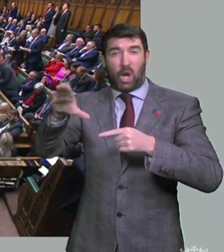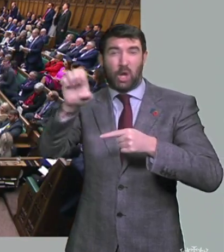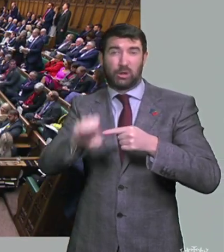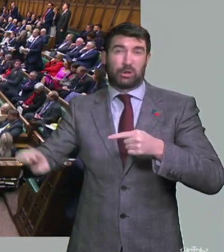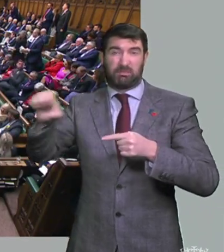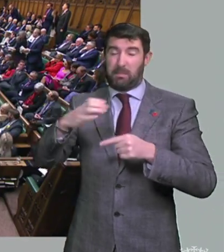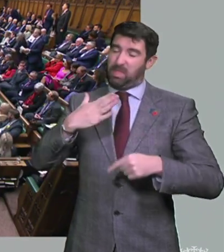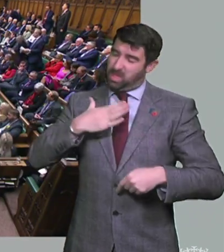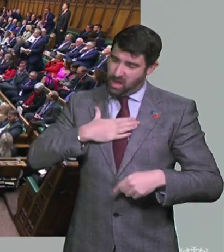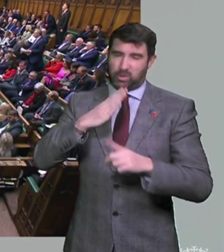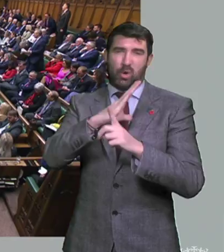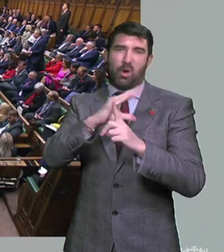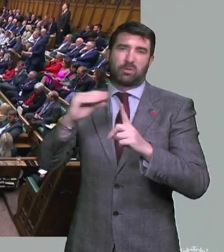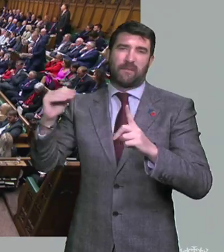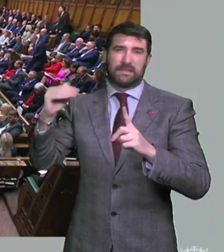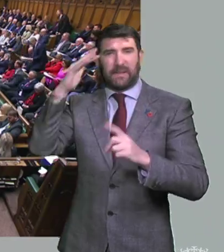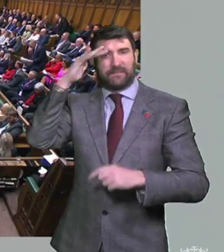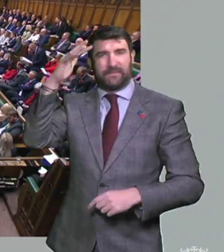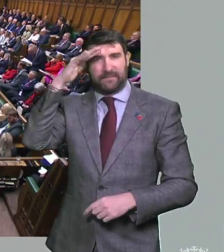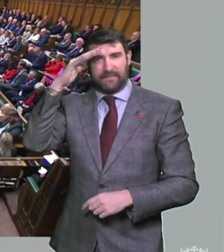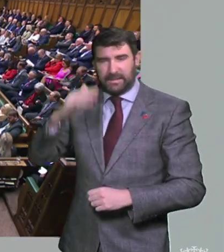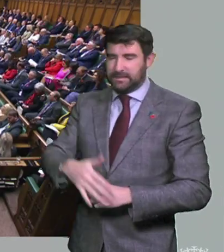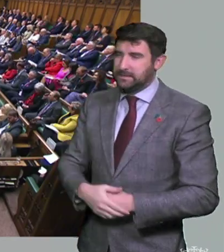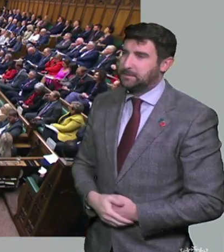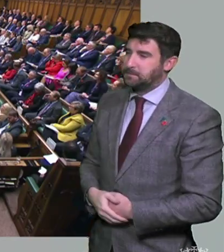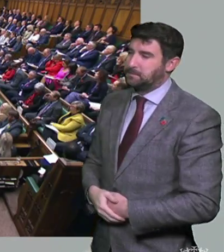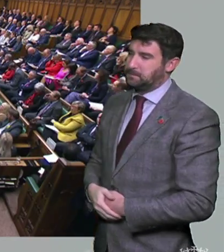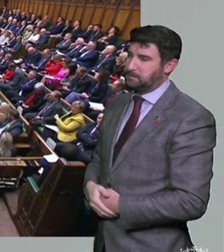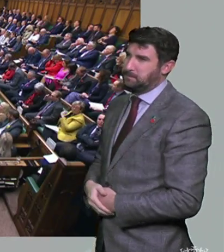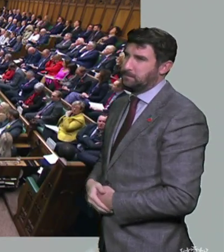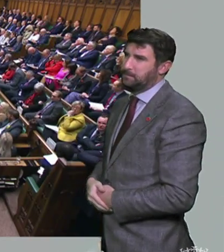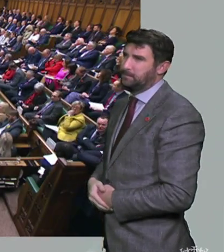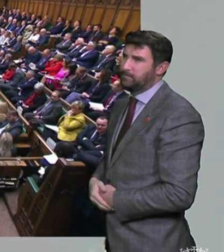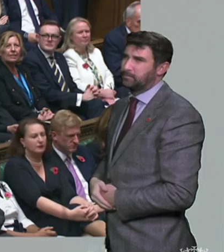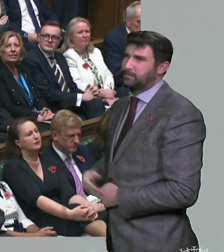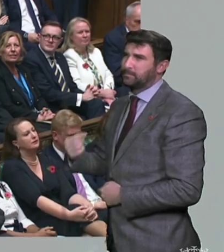I welcome the commitments made by my right honourable Friend at COP27 this week.